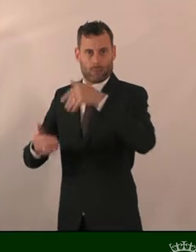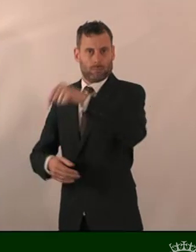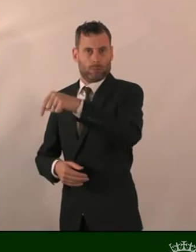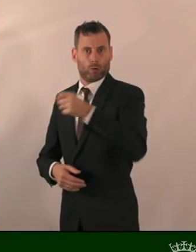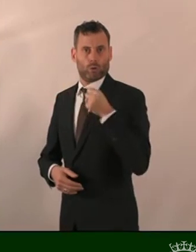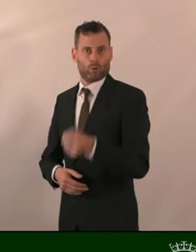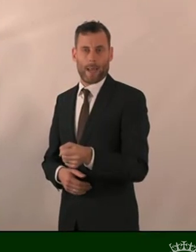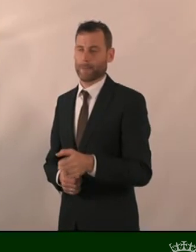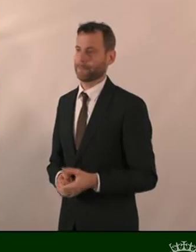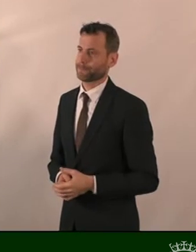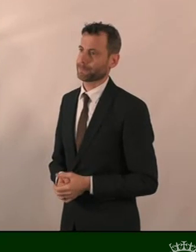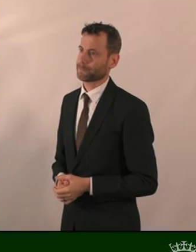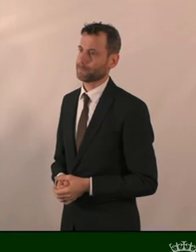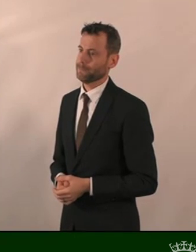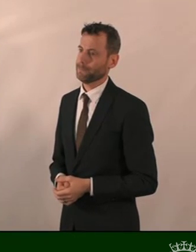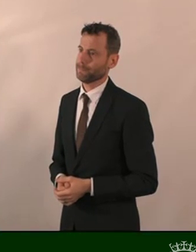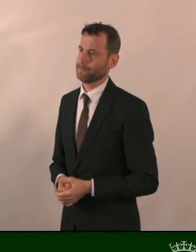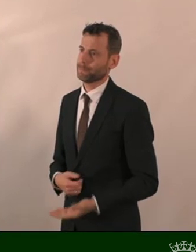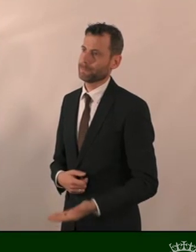MartinDocherty-Hughes